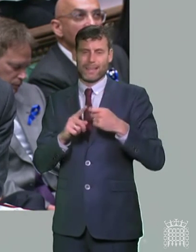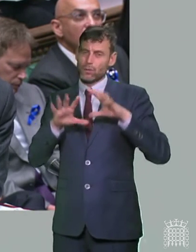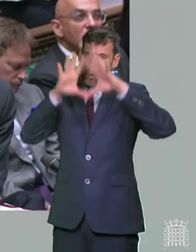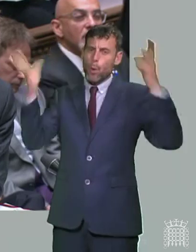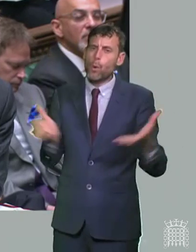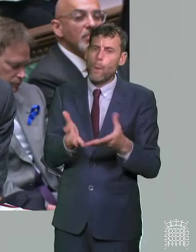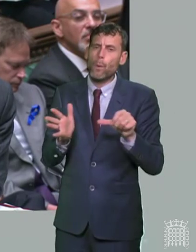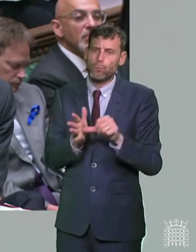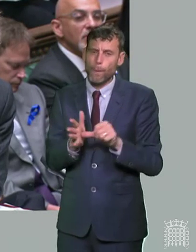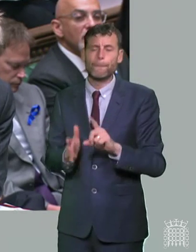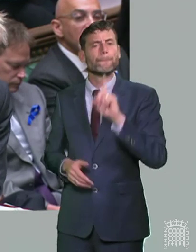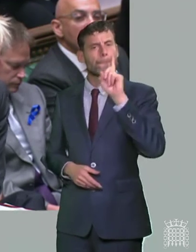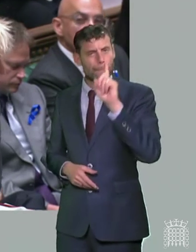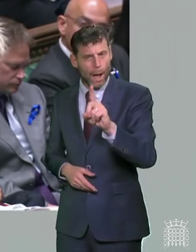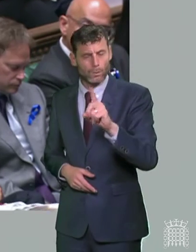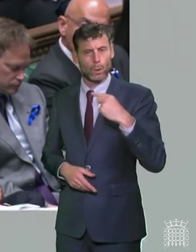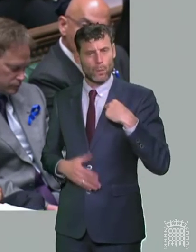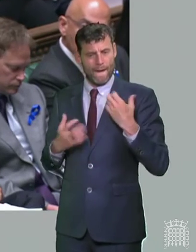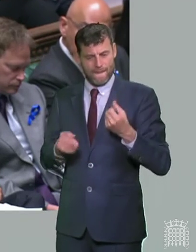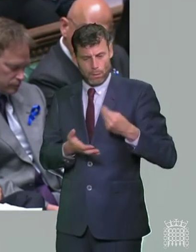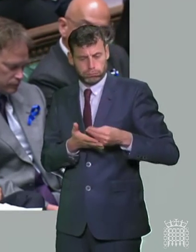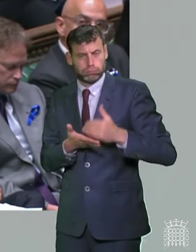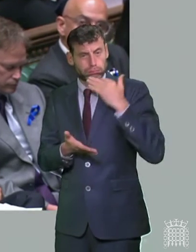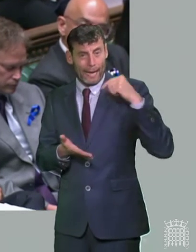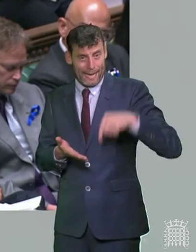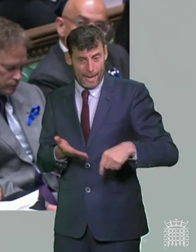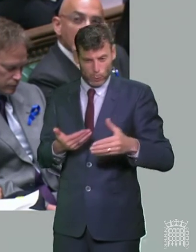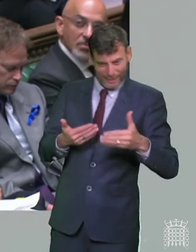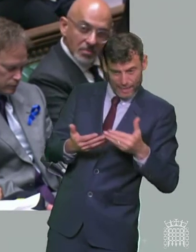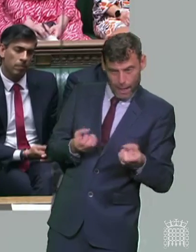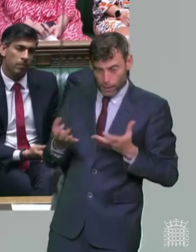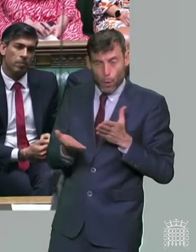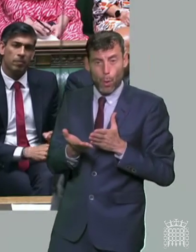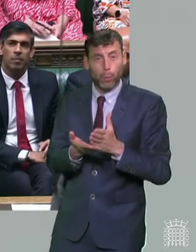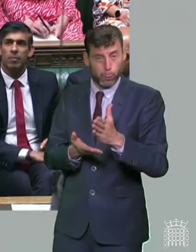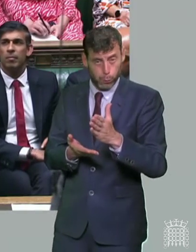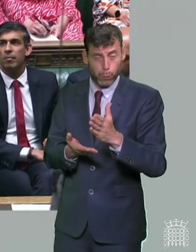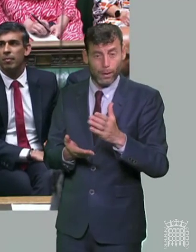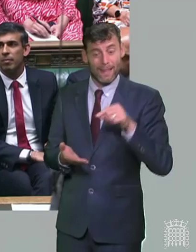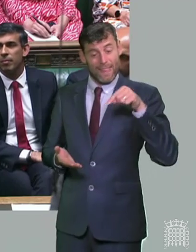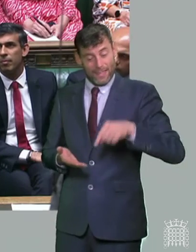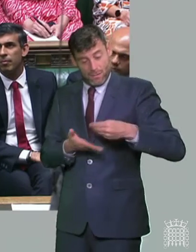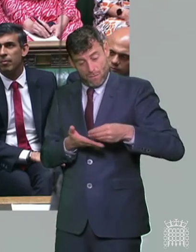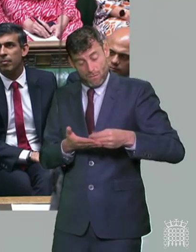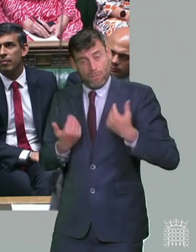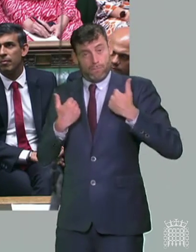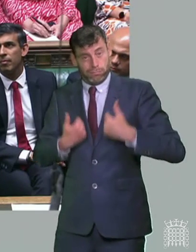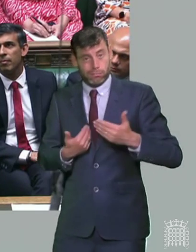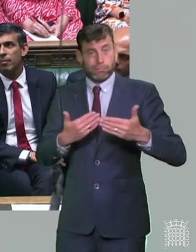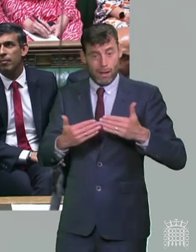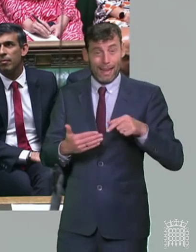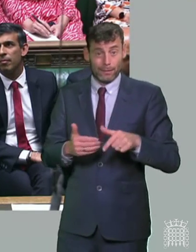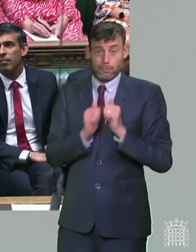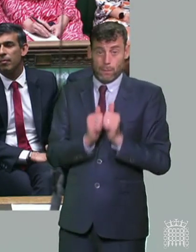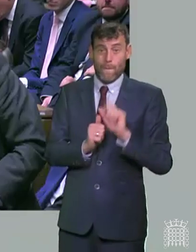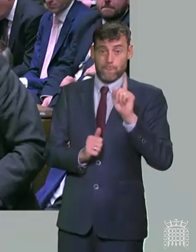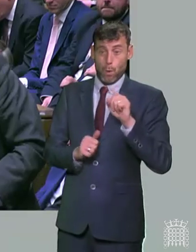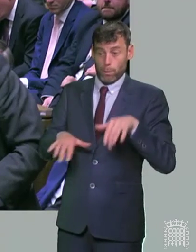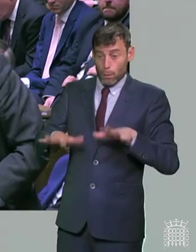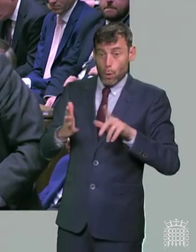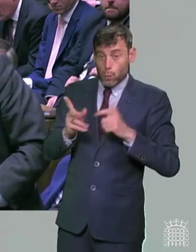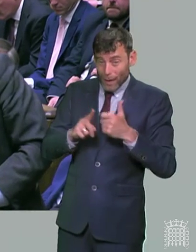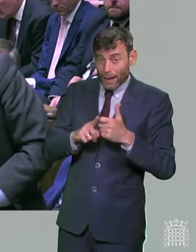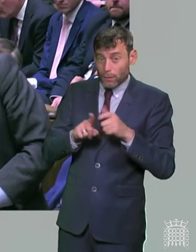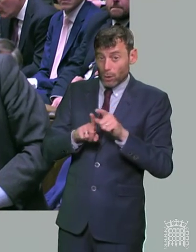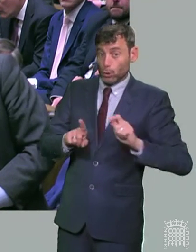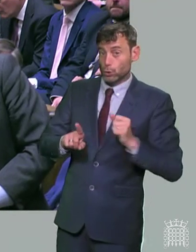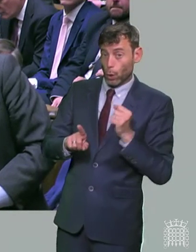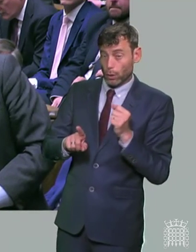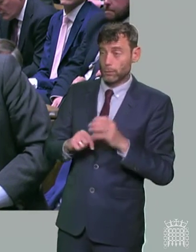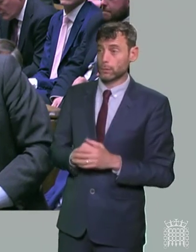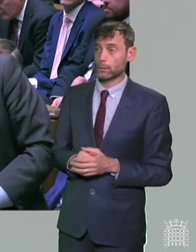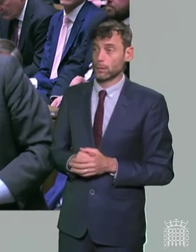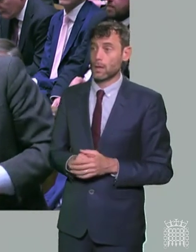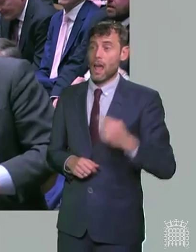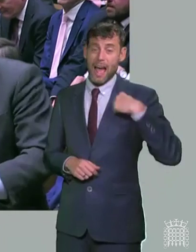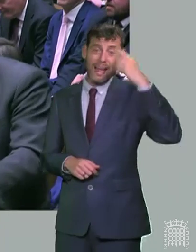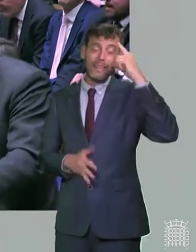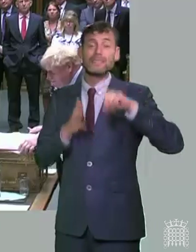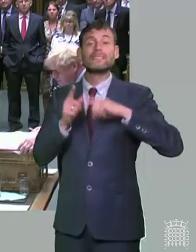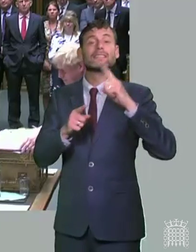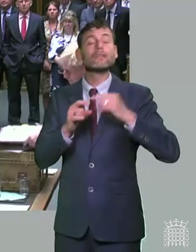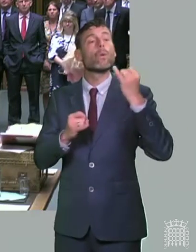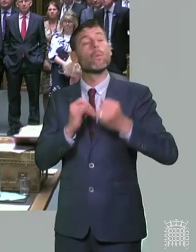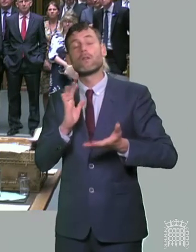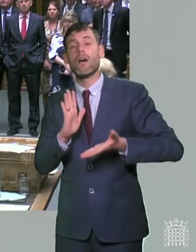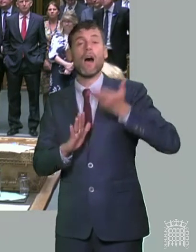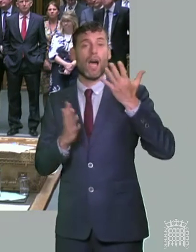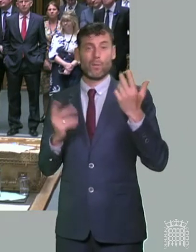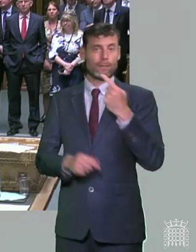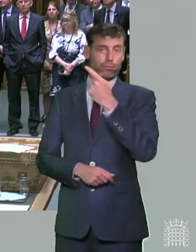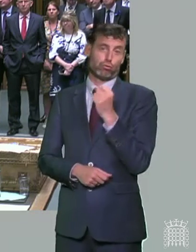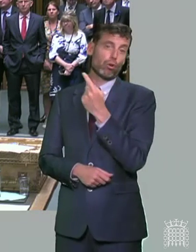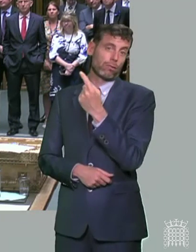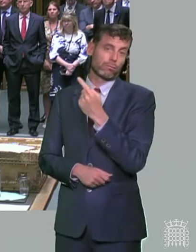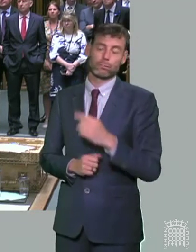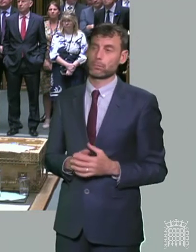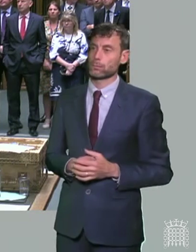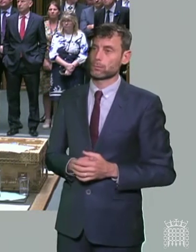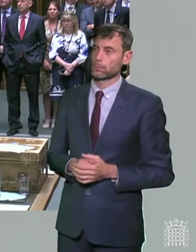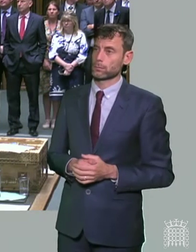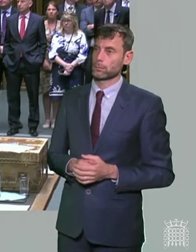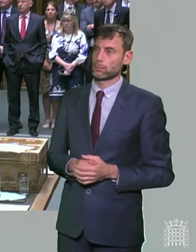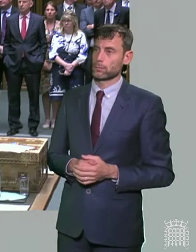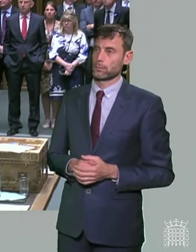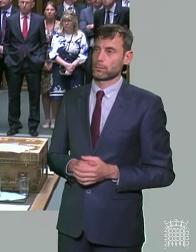That is, I think, of benefit to the whole of the United Kingdom, including Scotland, as we have seen throughout the pandemic, and I think it is a matter of fact that taxes are actually highest of all in Scotland.